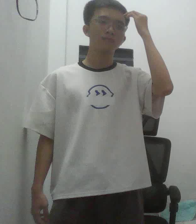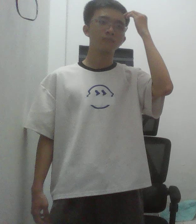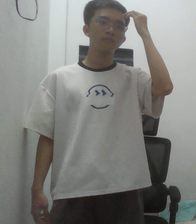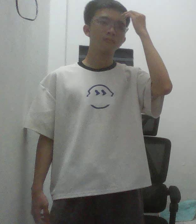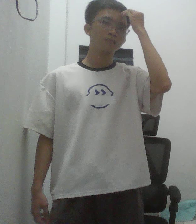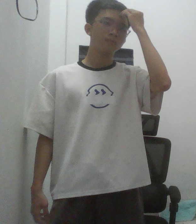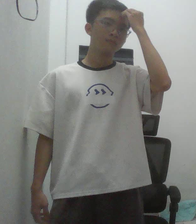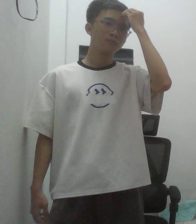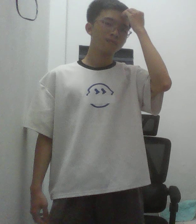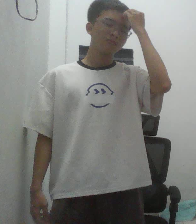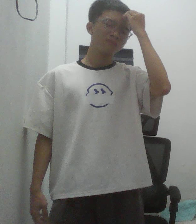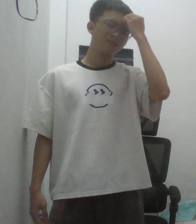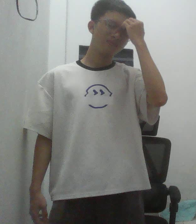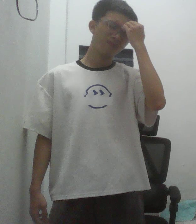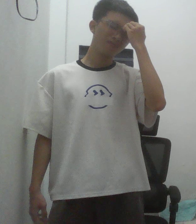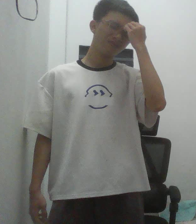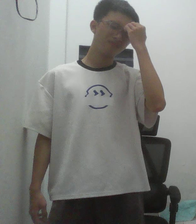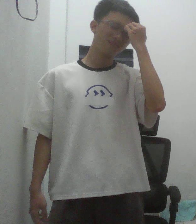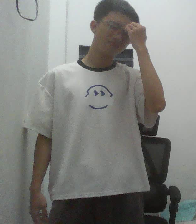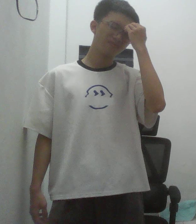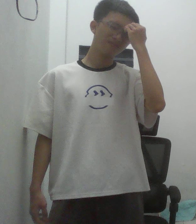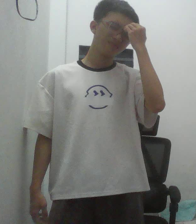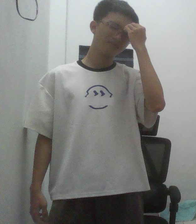benh